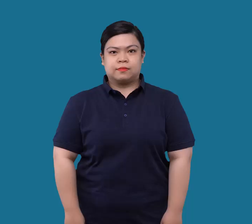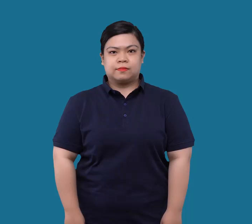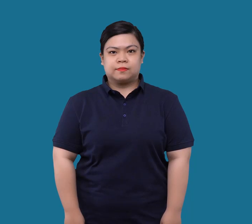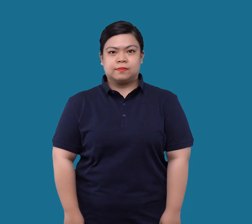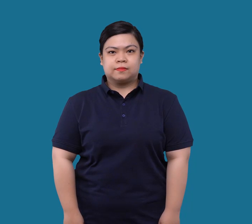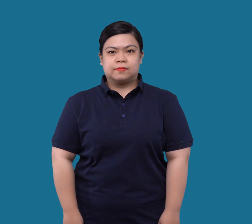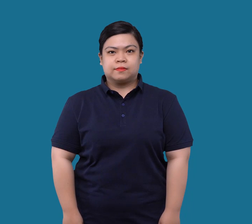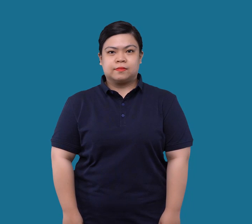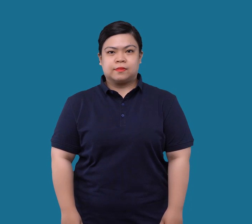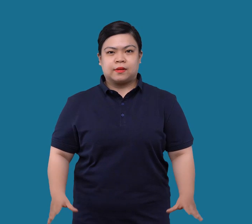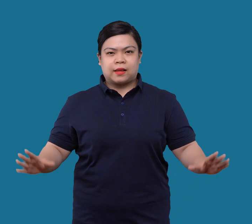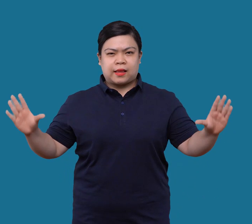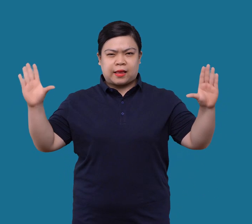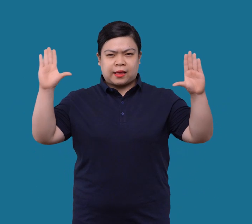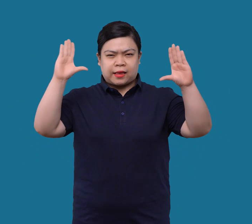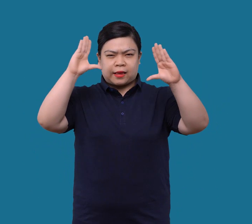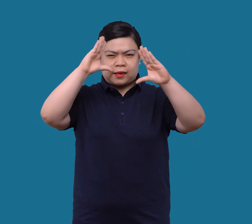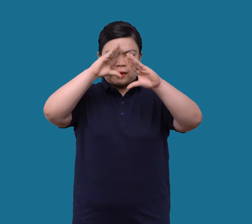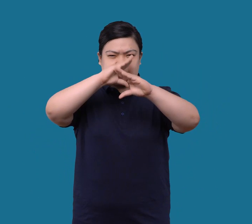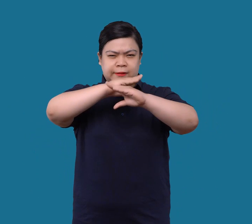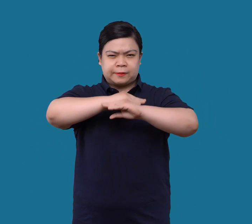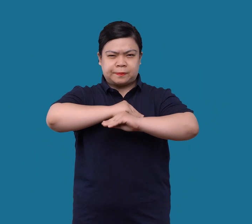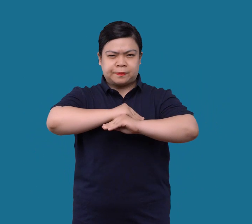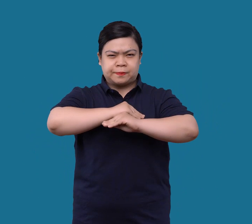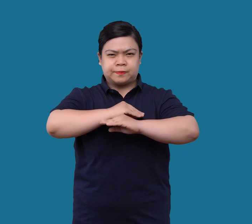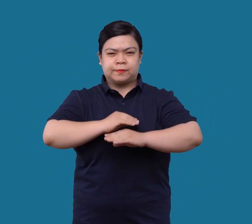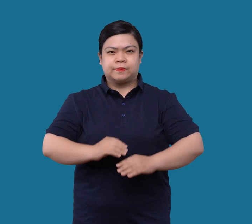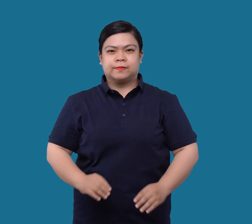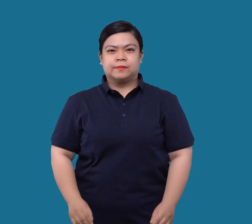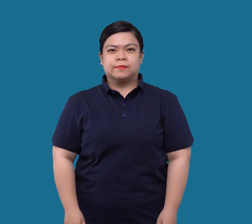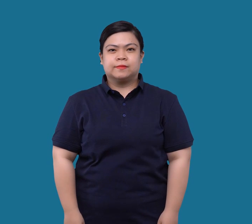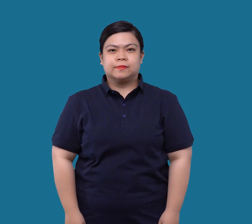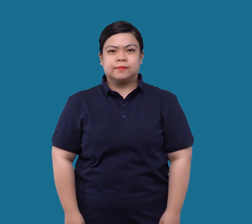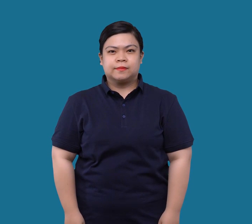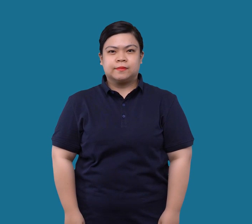ban đêm